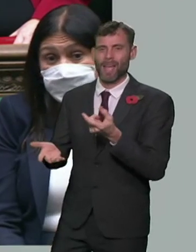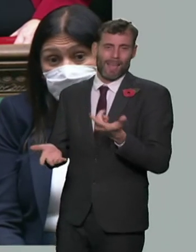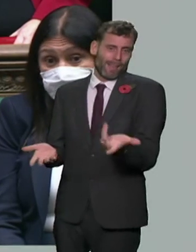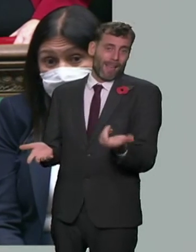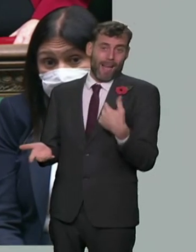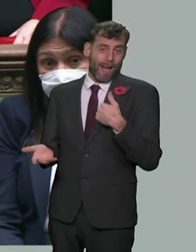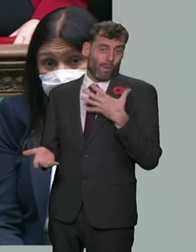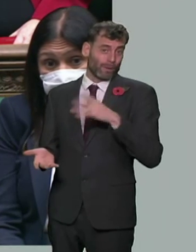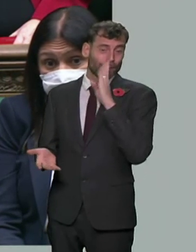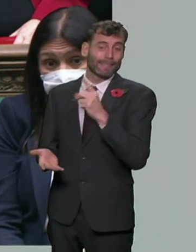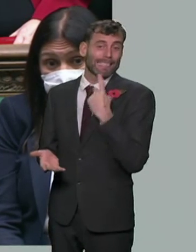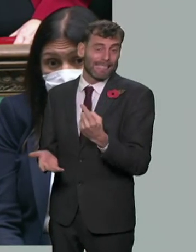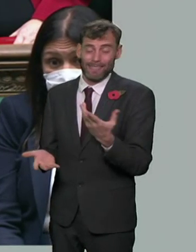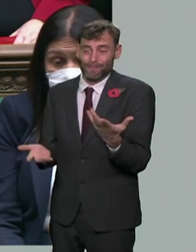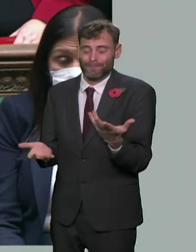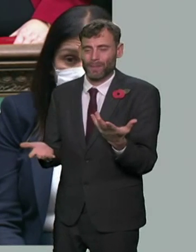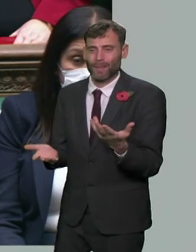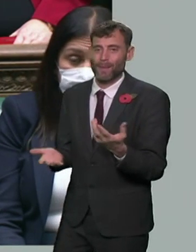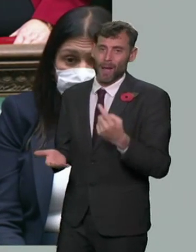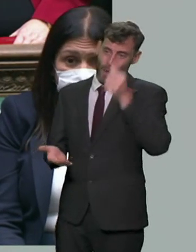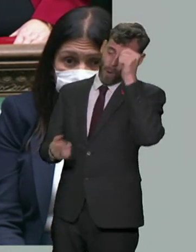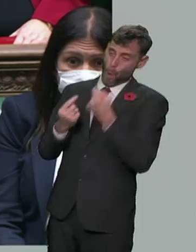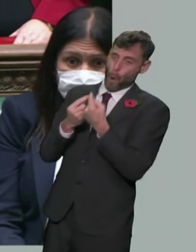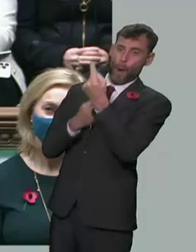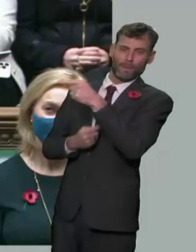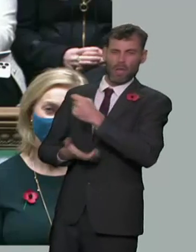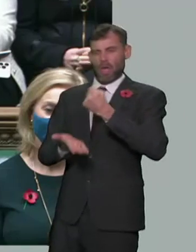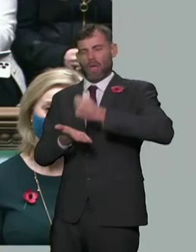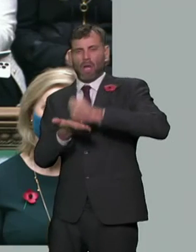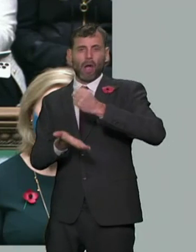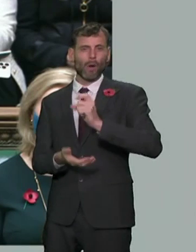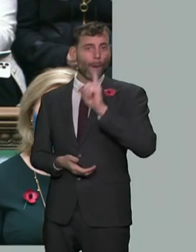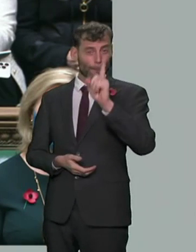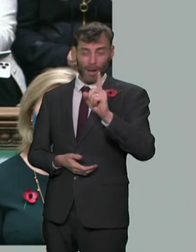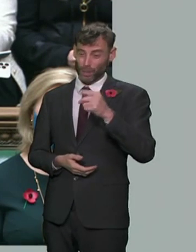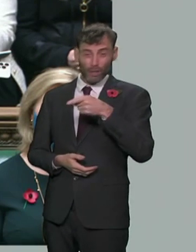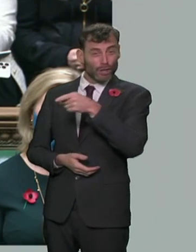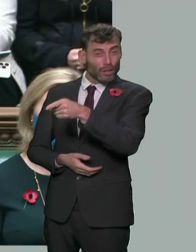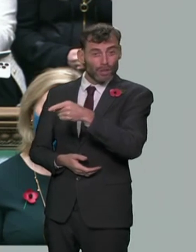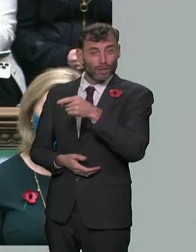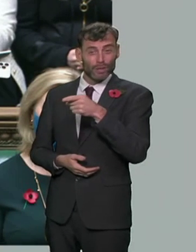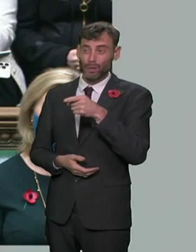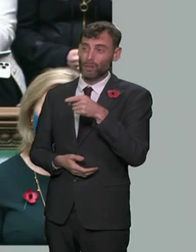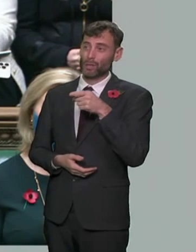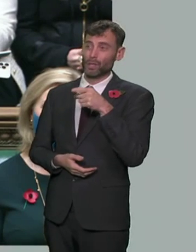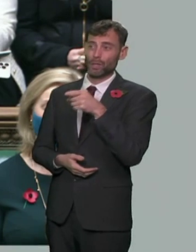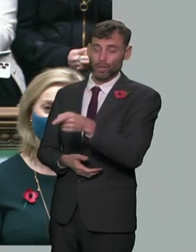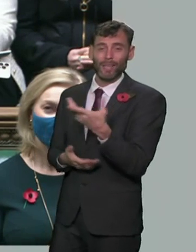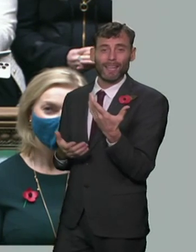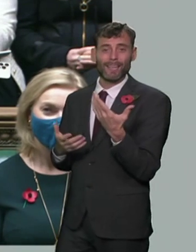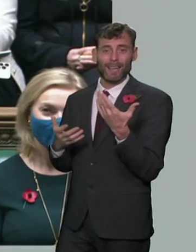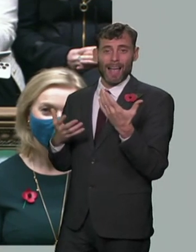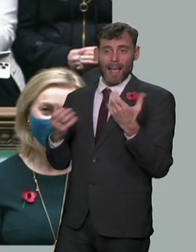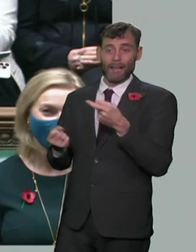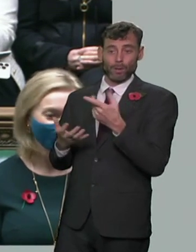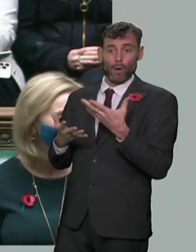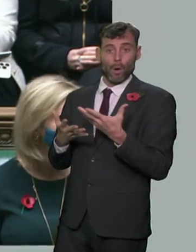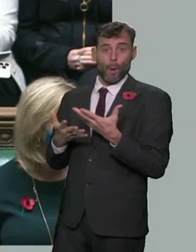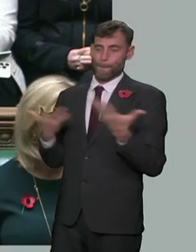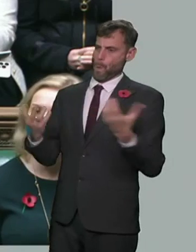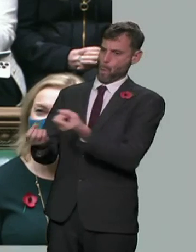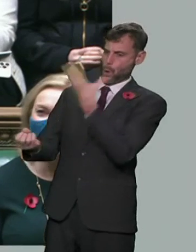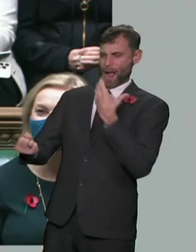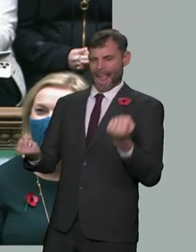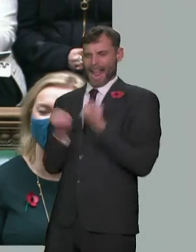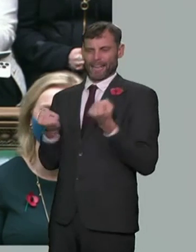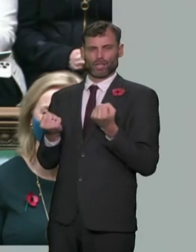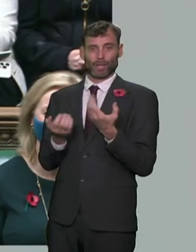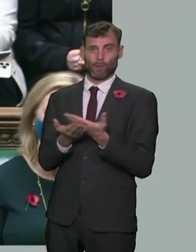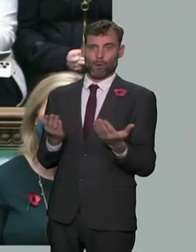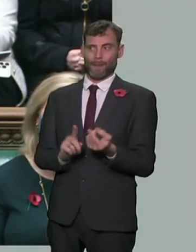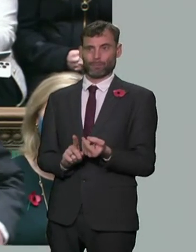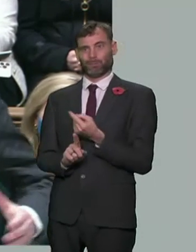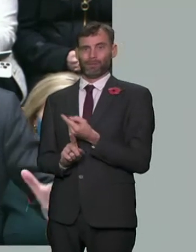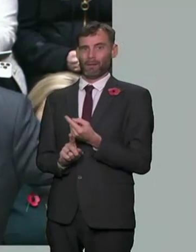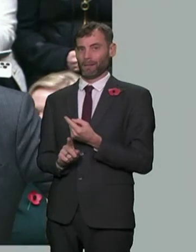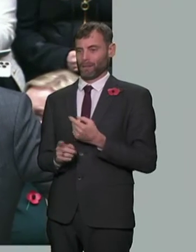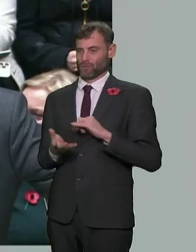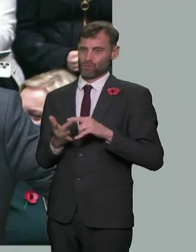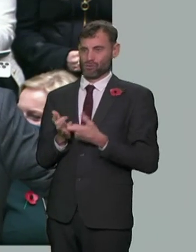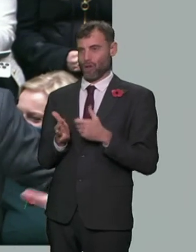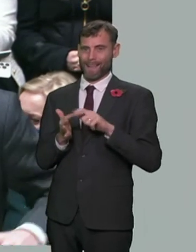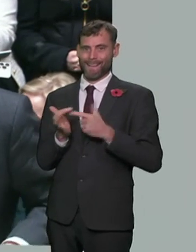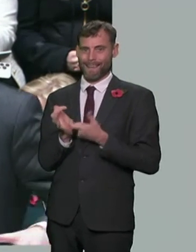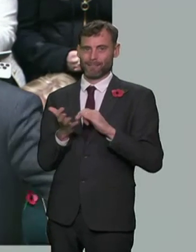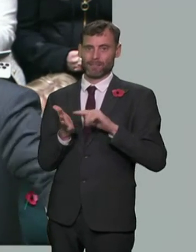I do not want to cause any further dissension on the Opposition Benches, but I think you will agree, Mr Speaker, that she has about a gigawatt more energy than the right honourable and learned Member for Holborn and St Pancras .